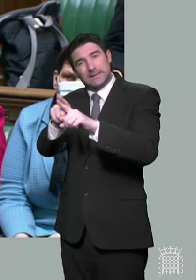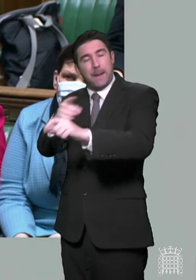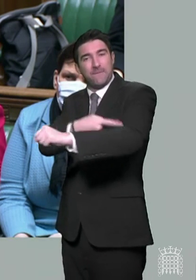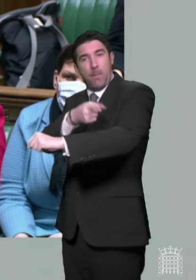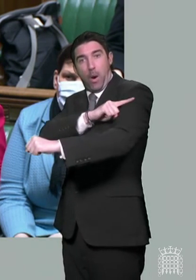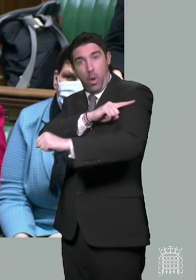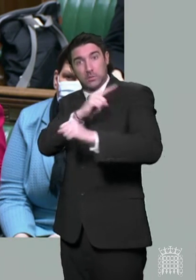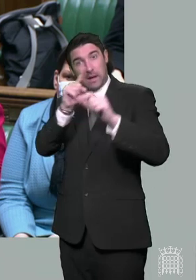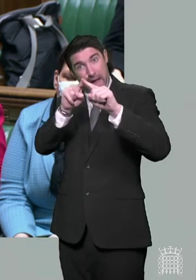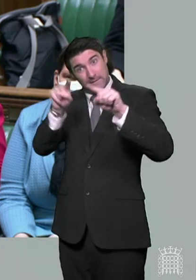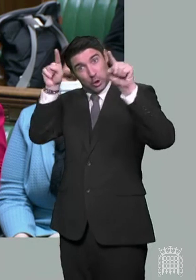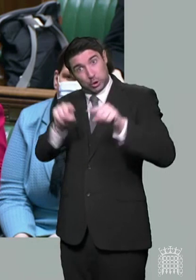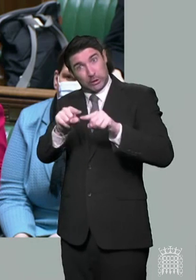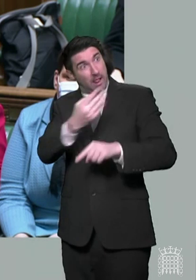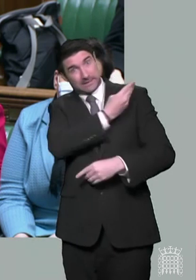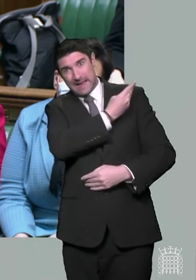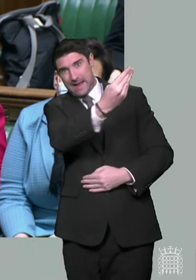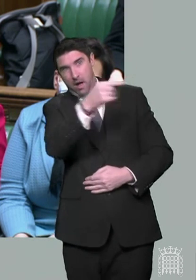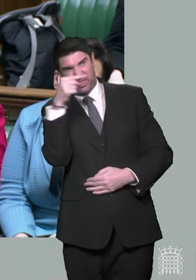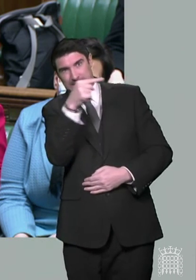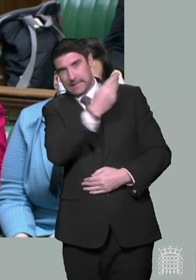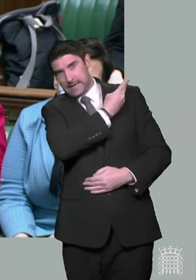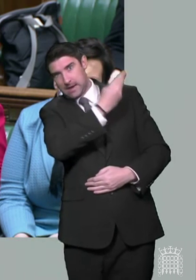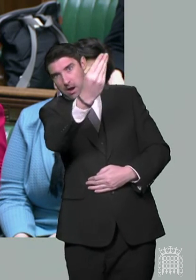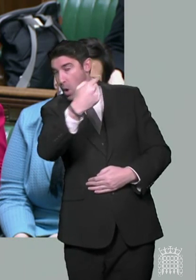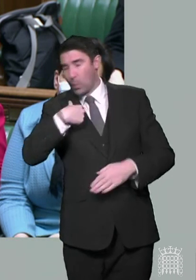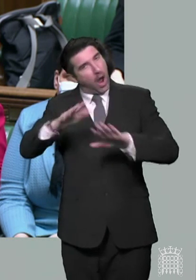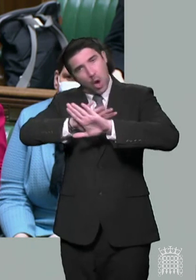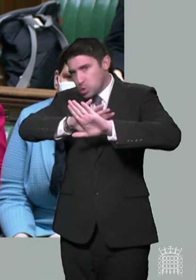We are not guaranteeing the territorial integrity of Ukraine.